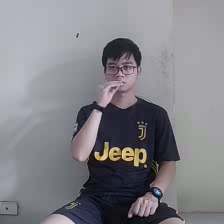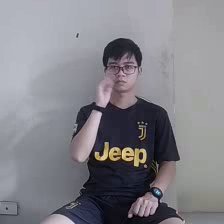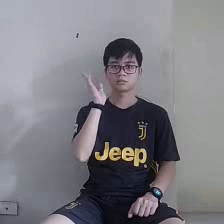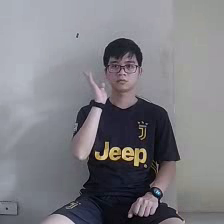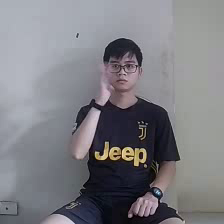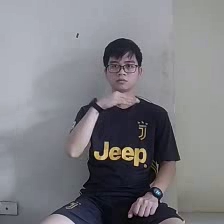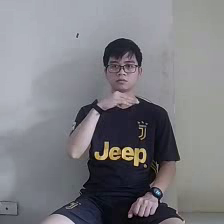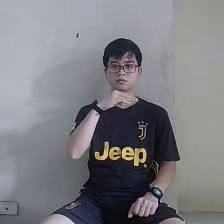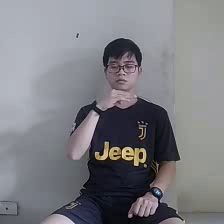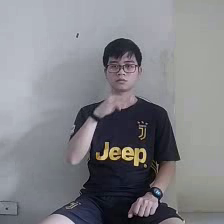Nói xấu